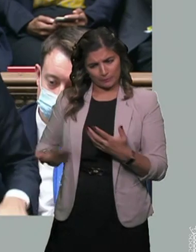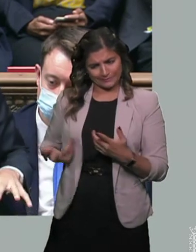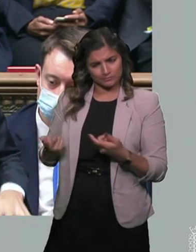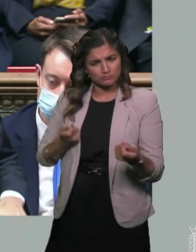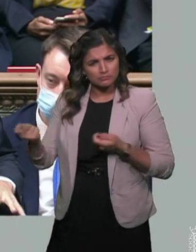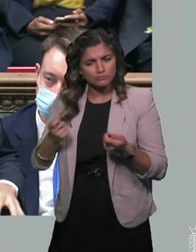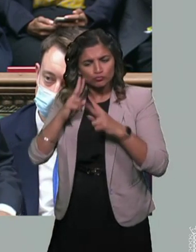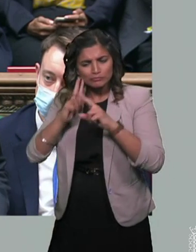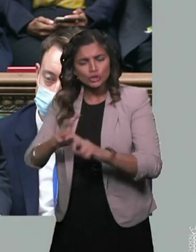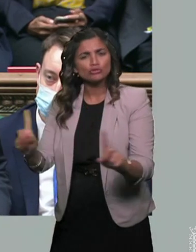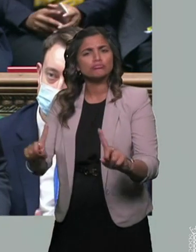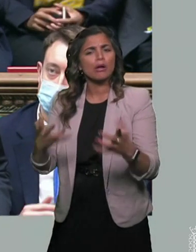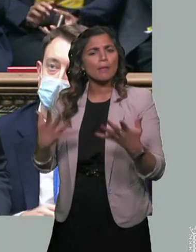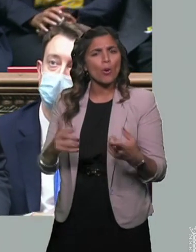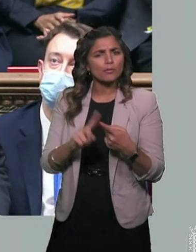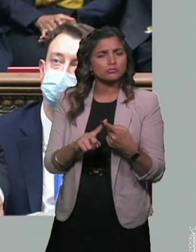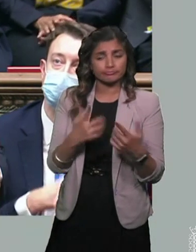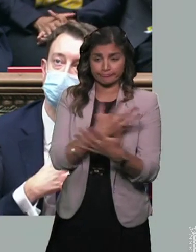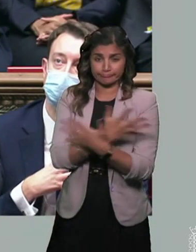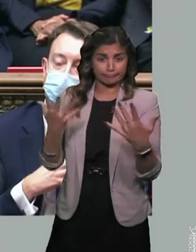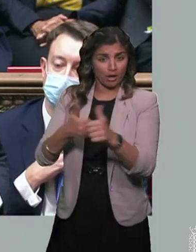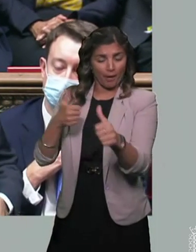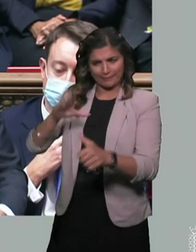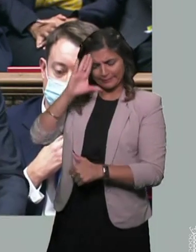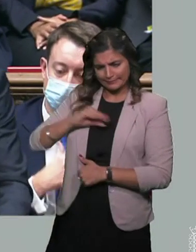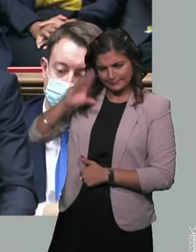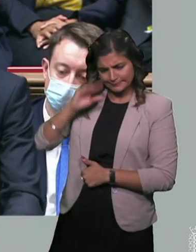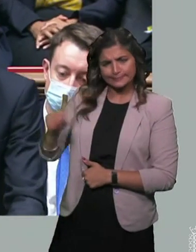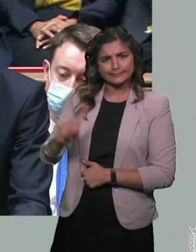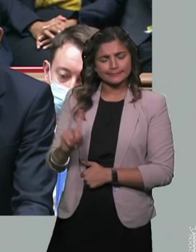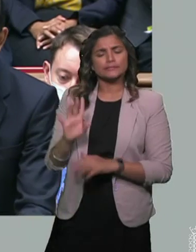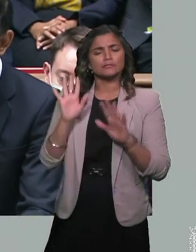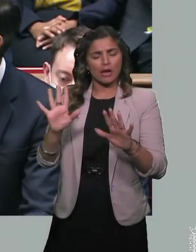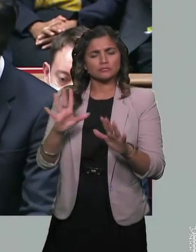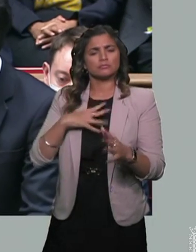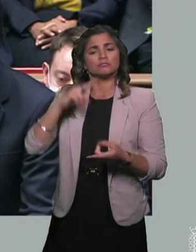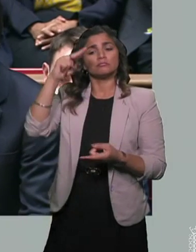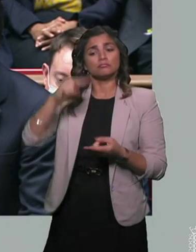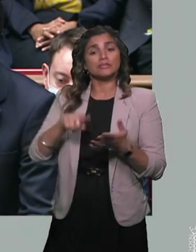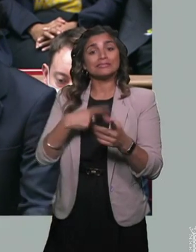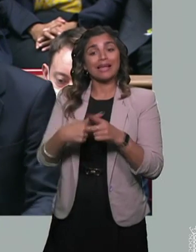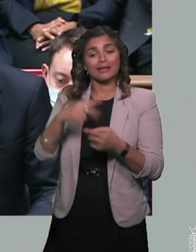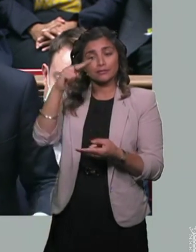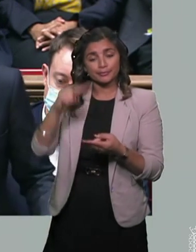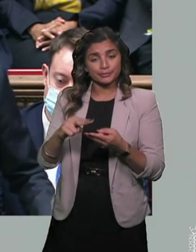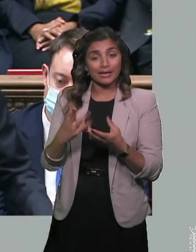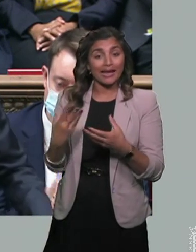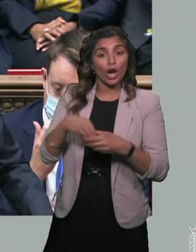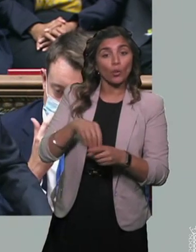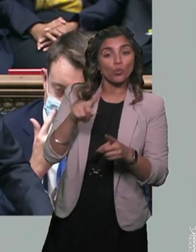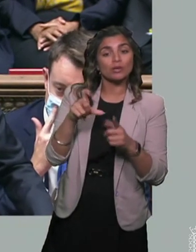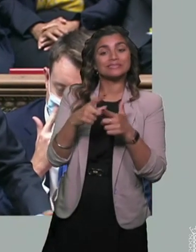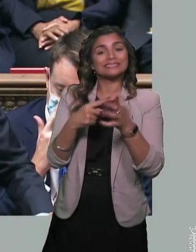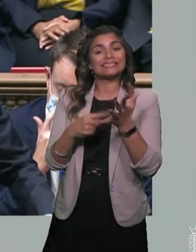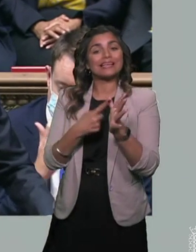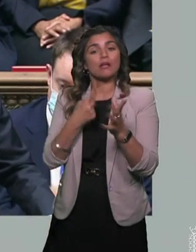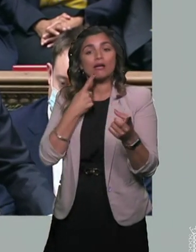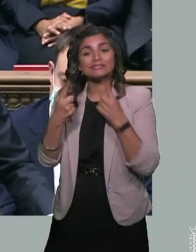So, as many companies have called for, I am expanding the scope of the reliefs to include cloud computing and data costs.